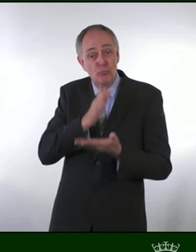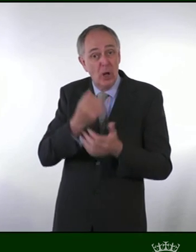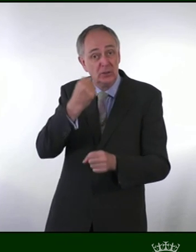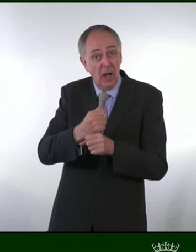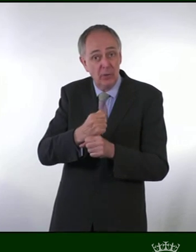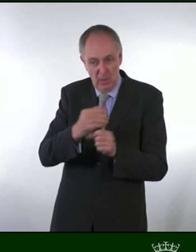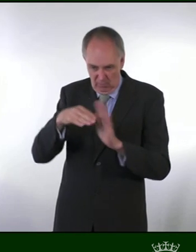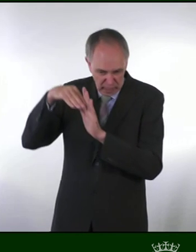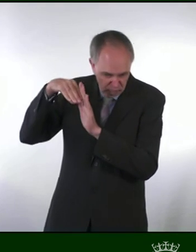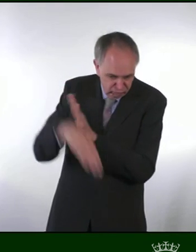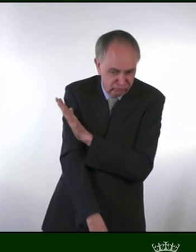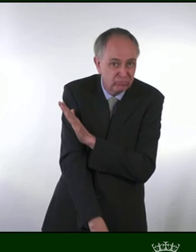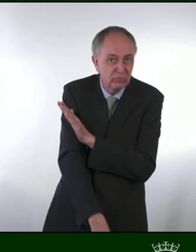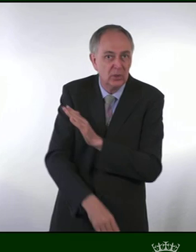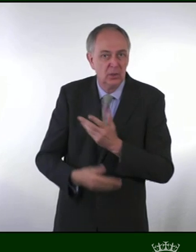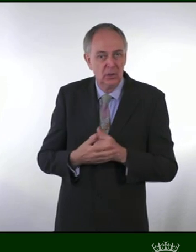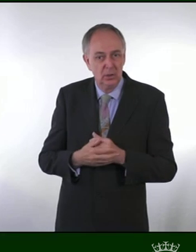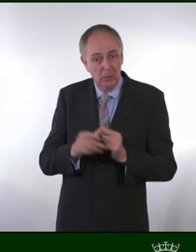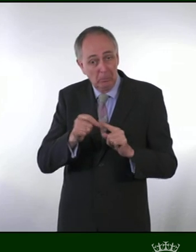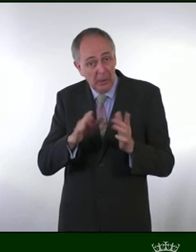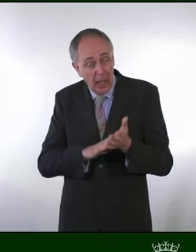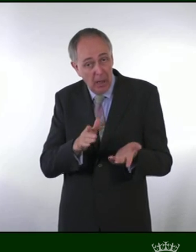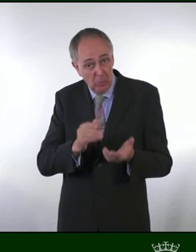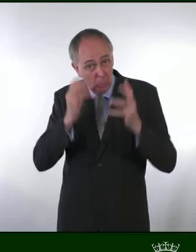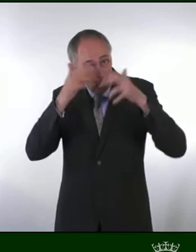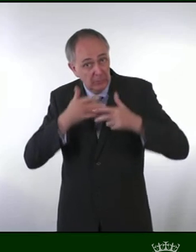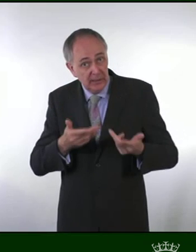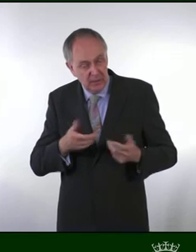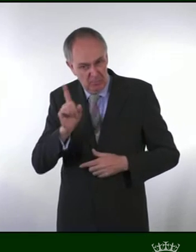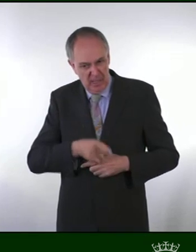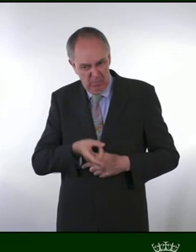How worried is the Prime Minister about this loss of trust?